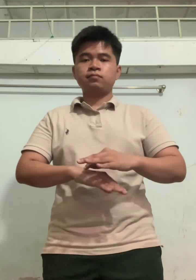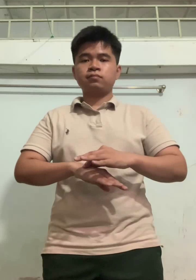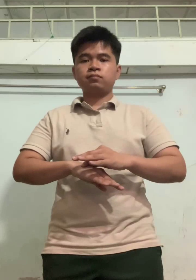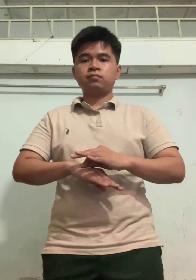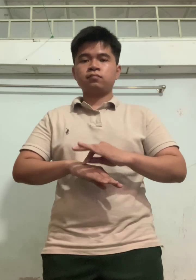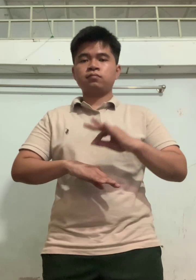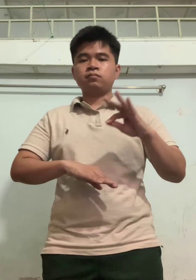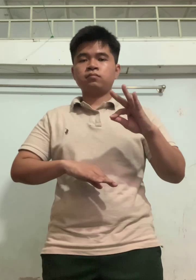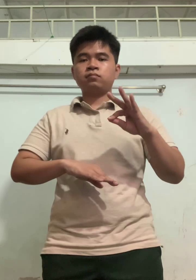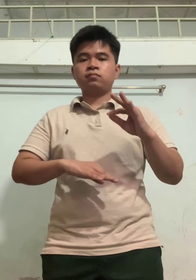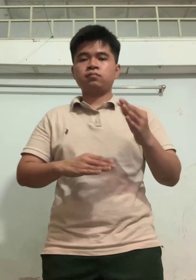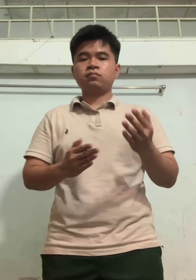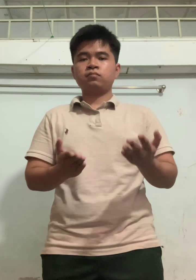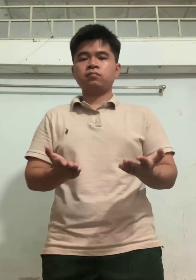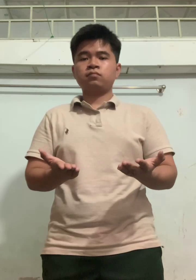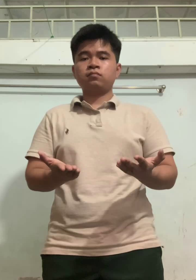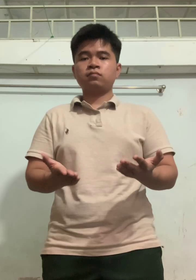tuan nay